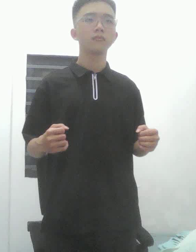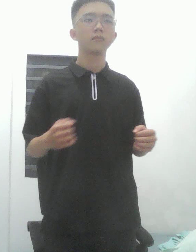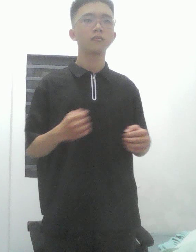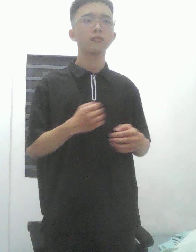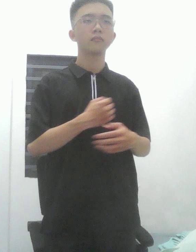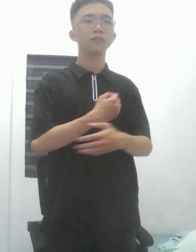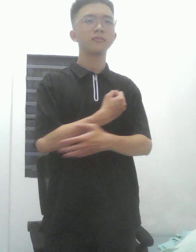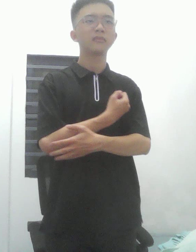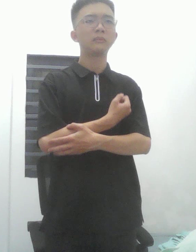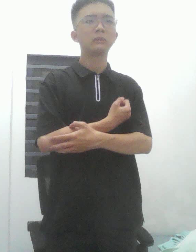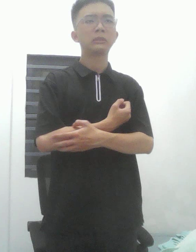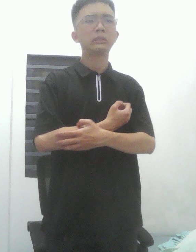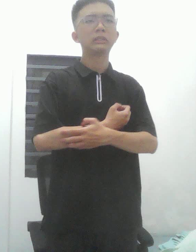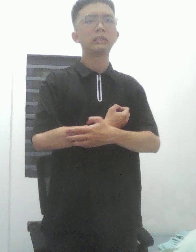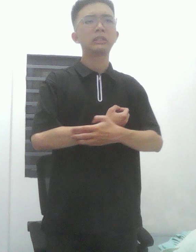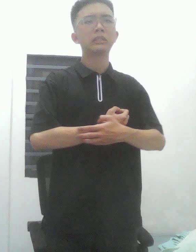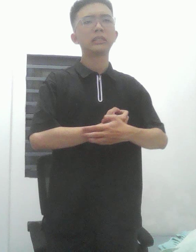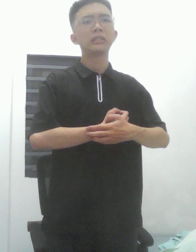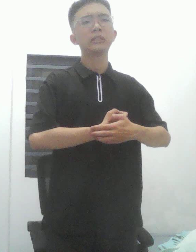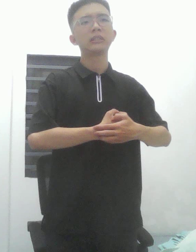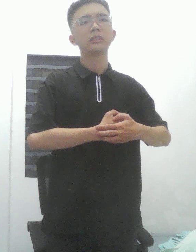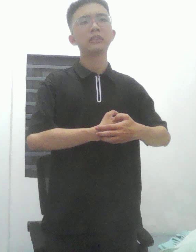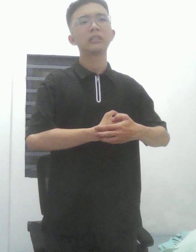ngheo